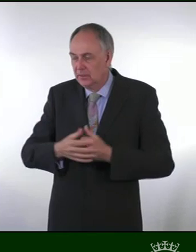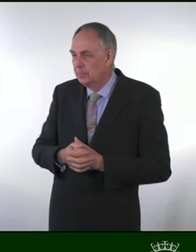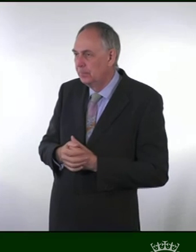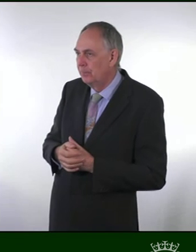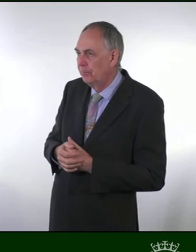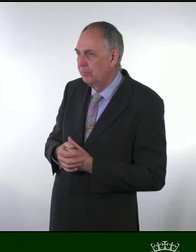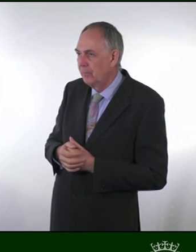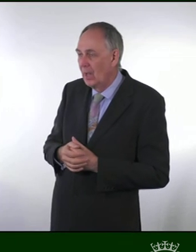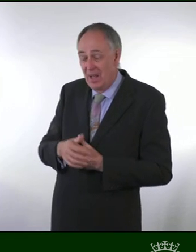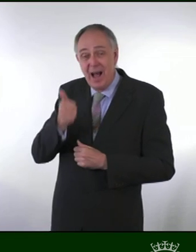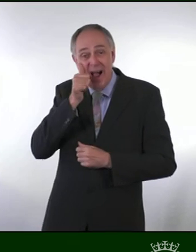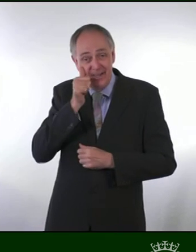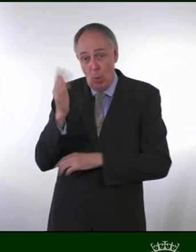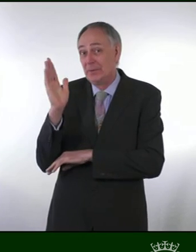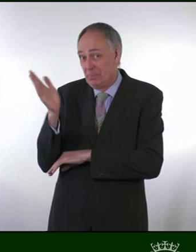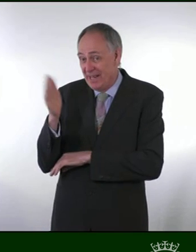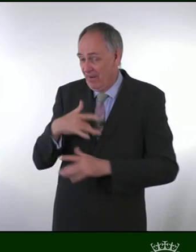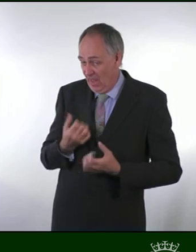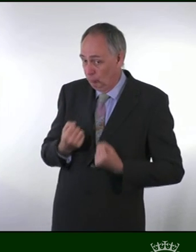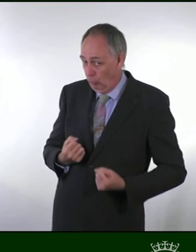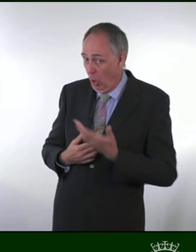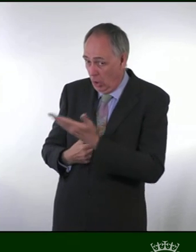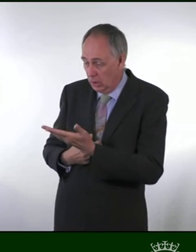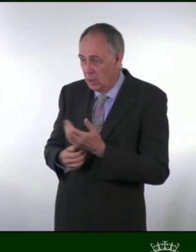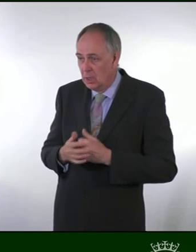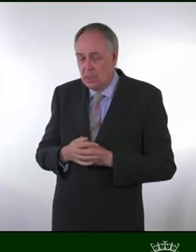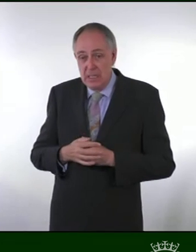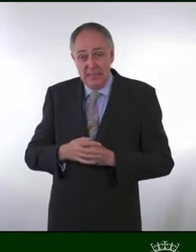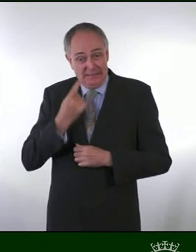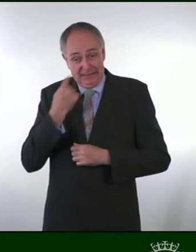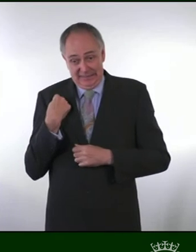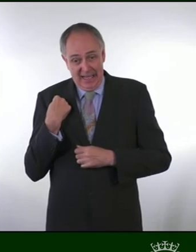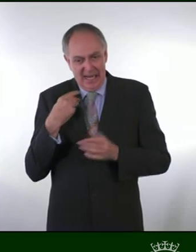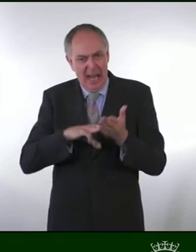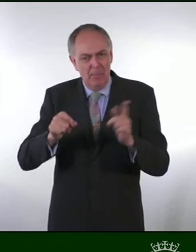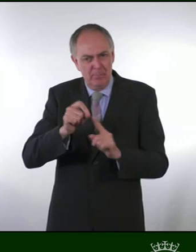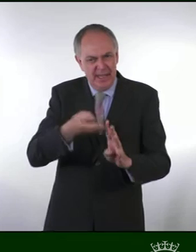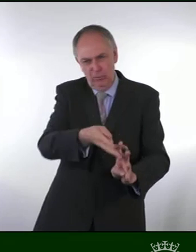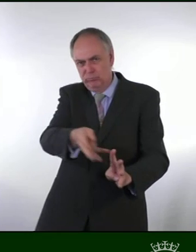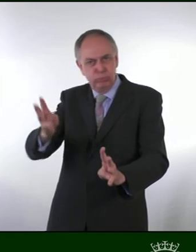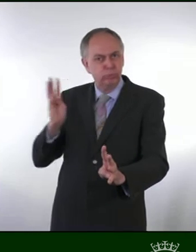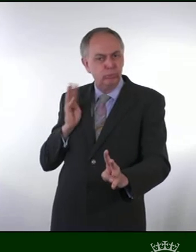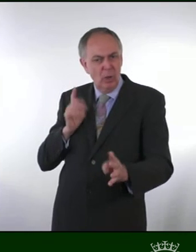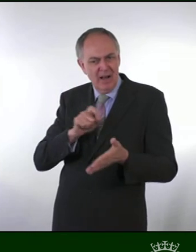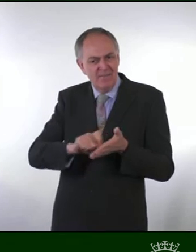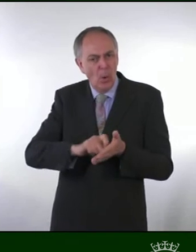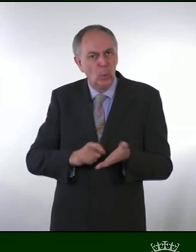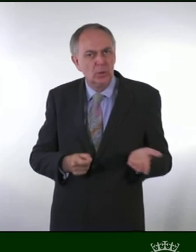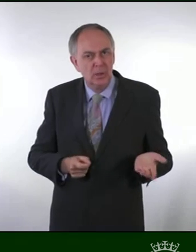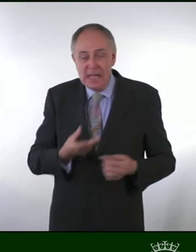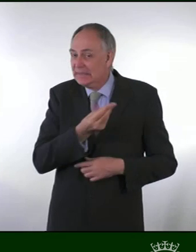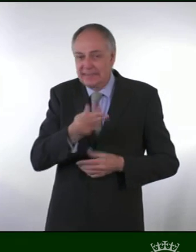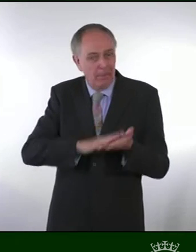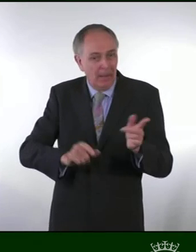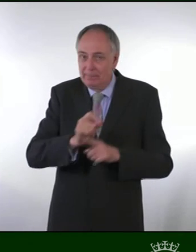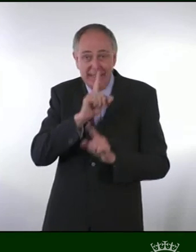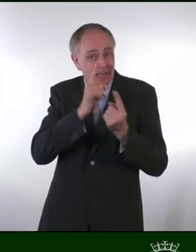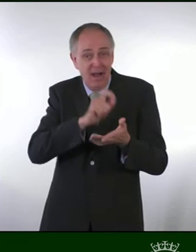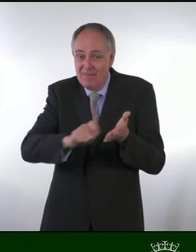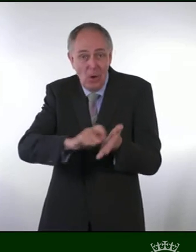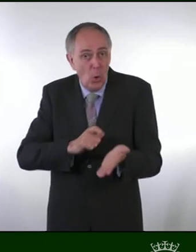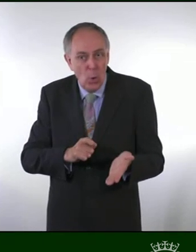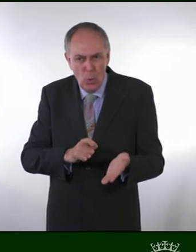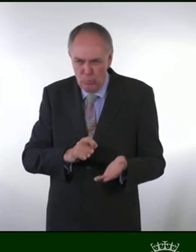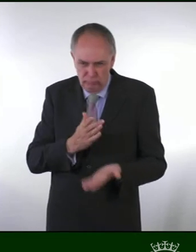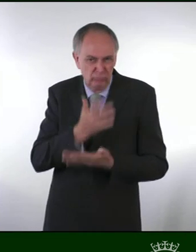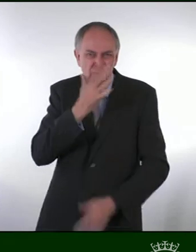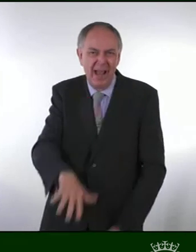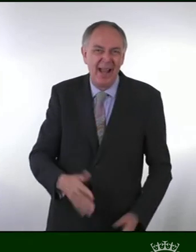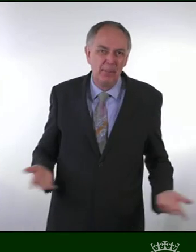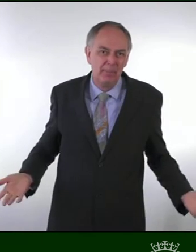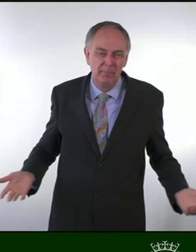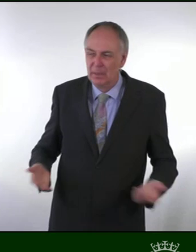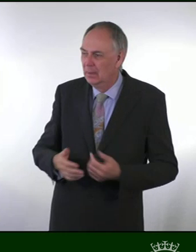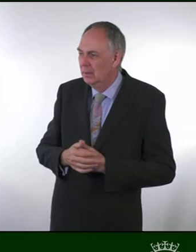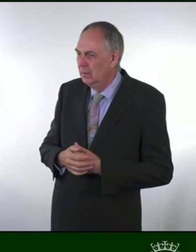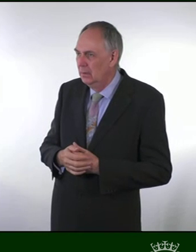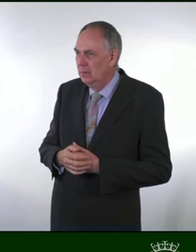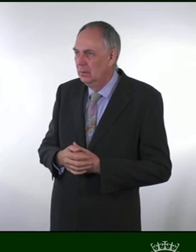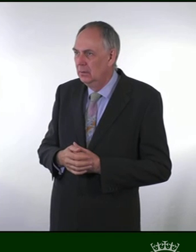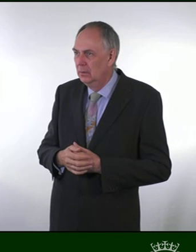Mr Speaker, I know you feel very strongly about this. The scenes yesterday of MPs queuing to vote and Members being unable to vote were, frankly, shameful.